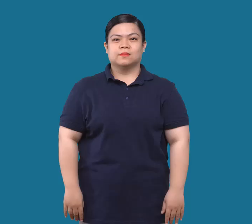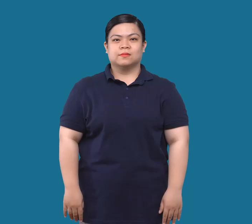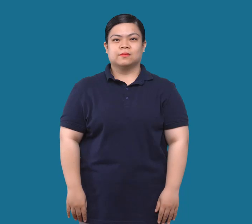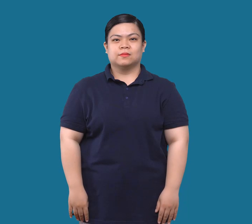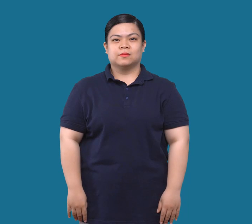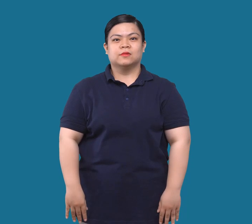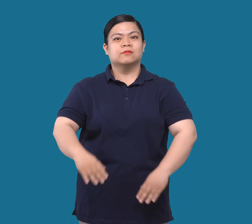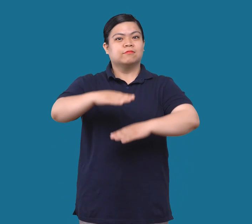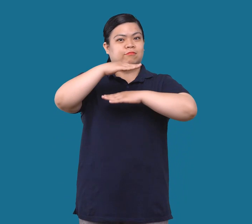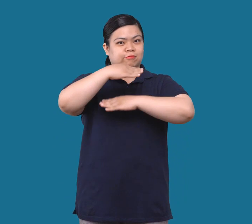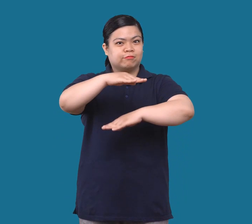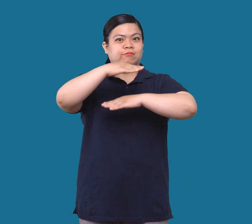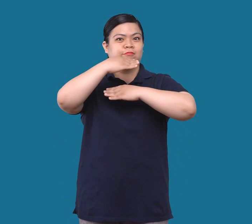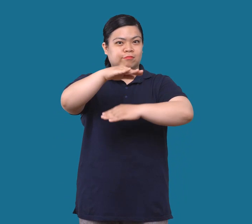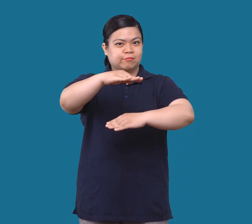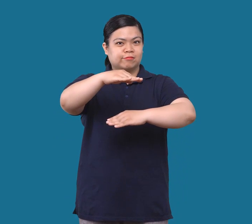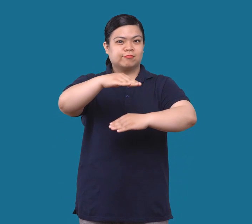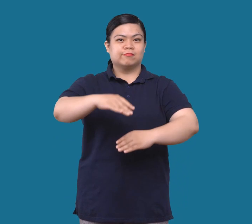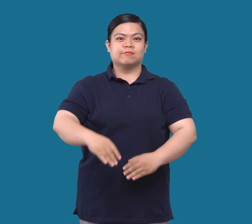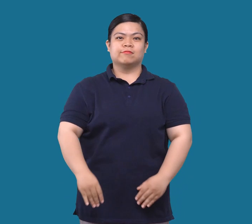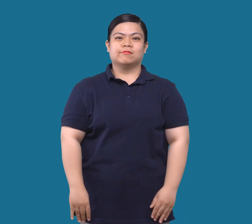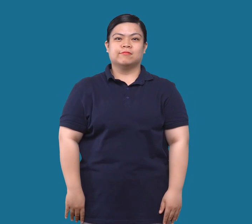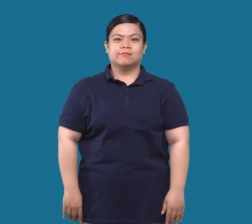song song